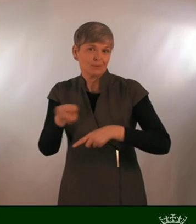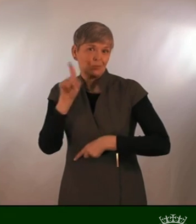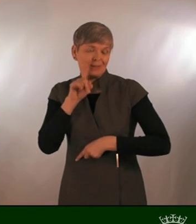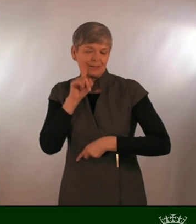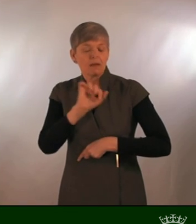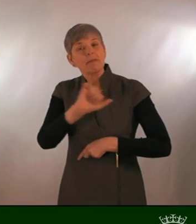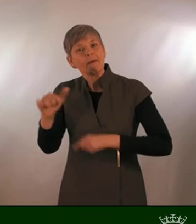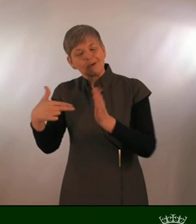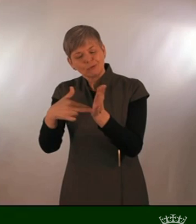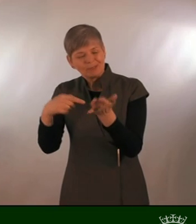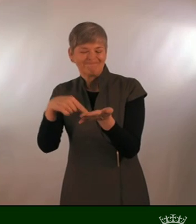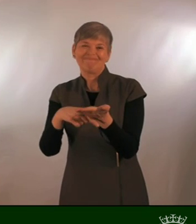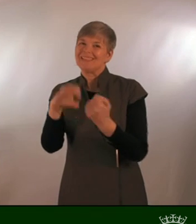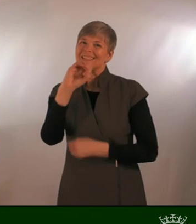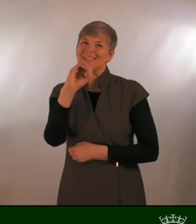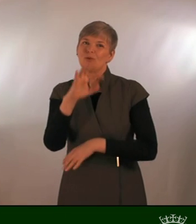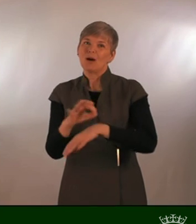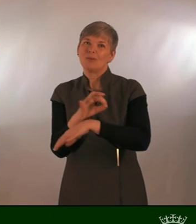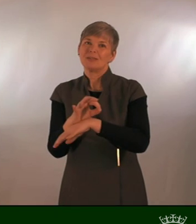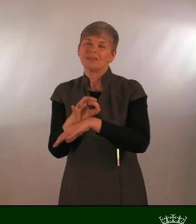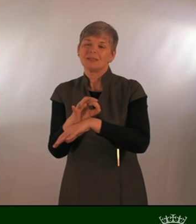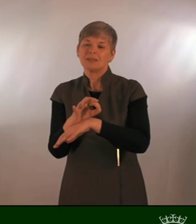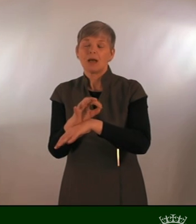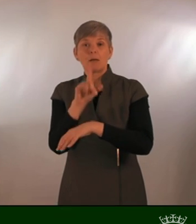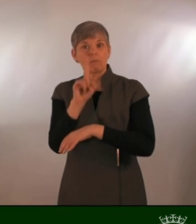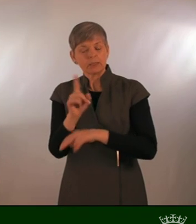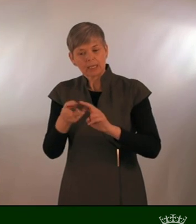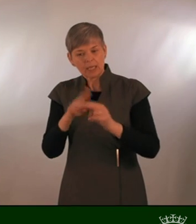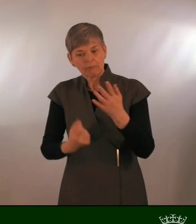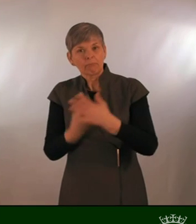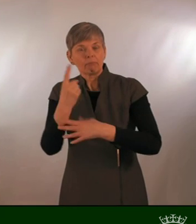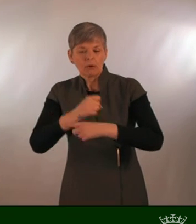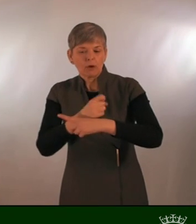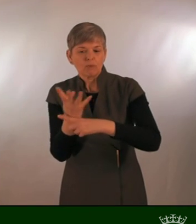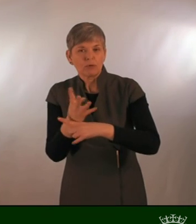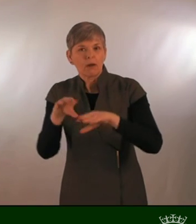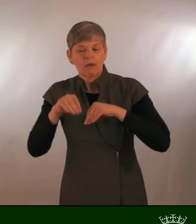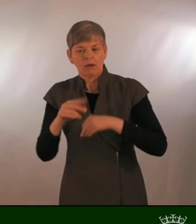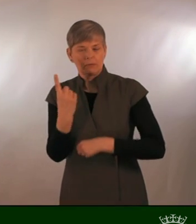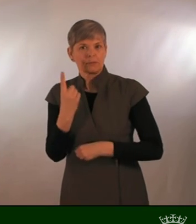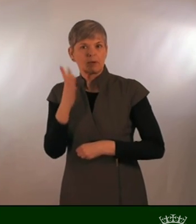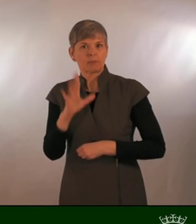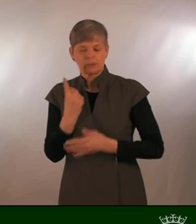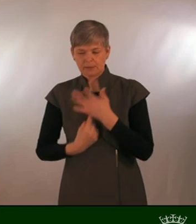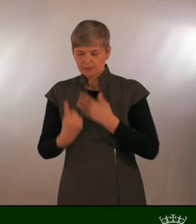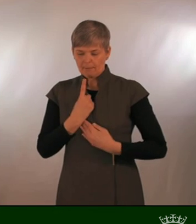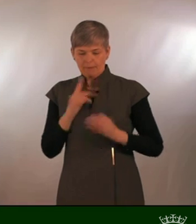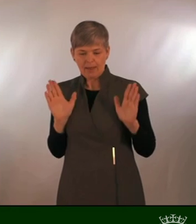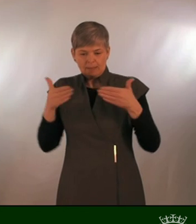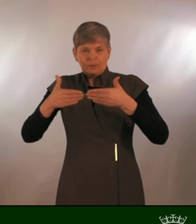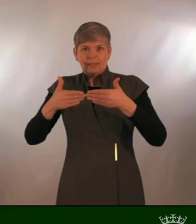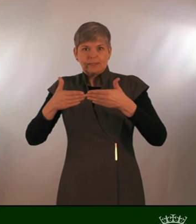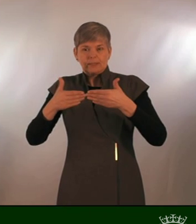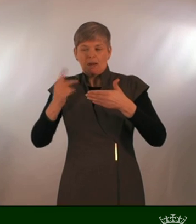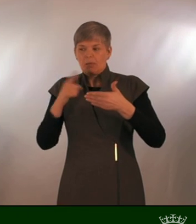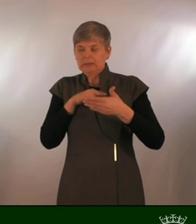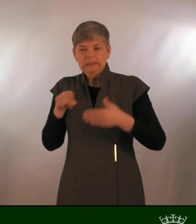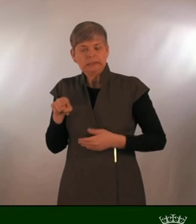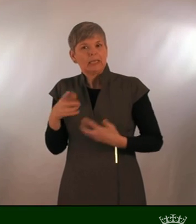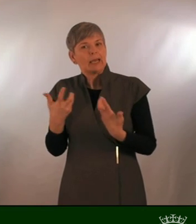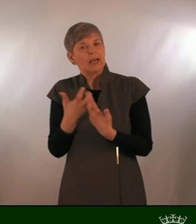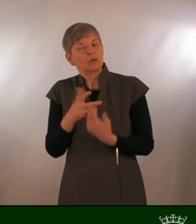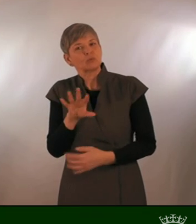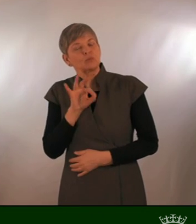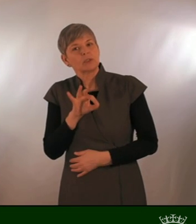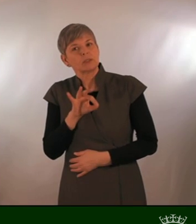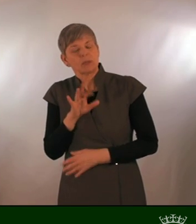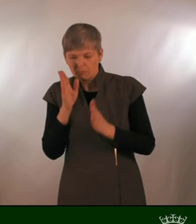It is essential that care workers self-isolate if they experience symptoms of coronavirus, but many may feel they have no choice but to continue working.